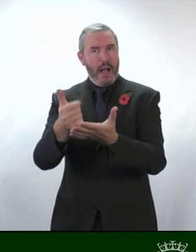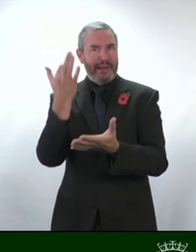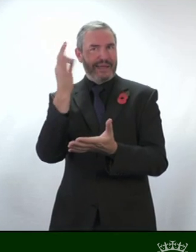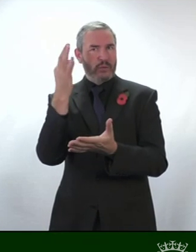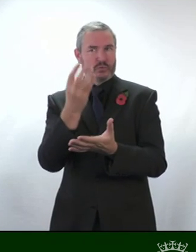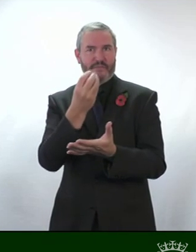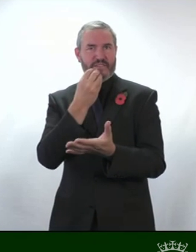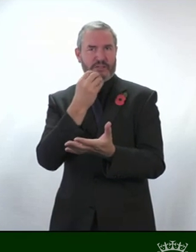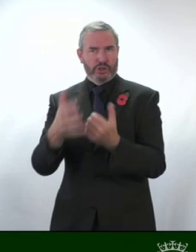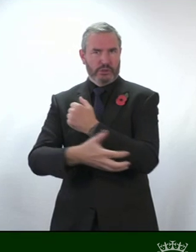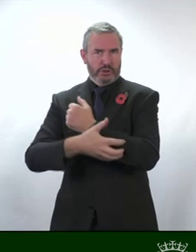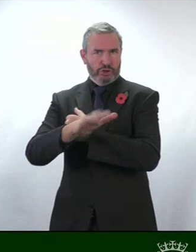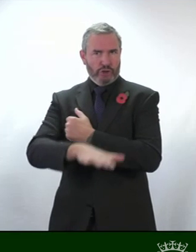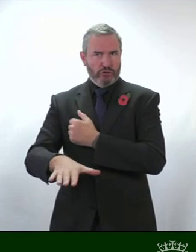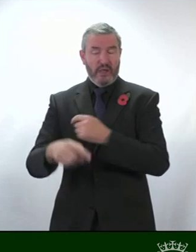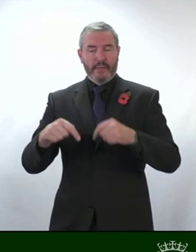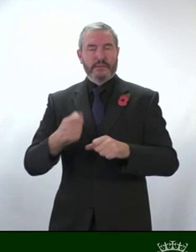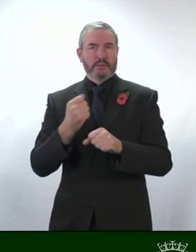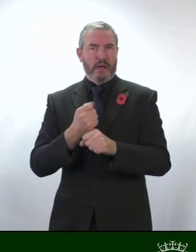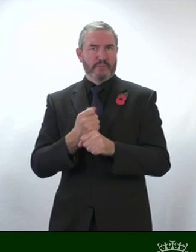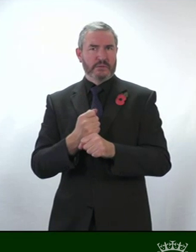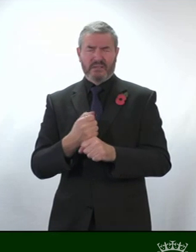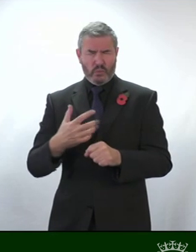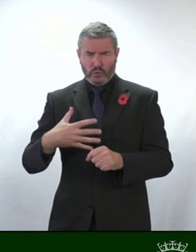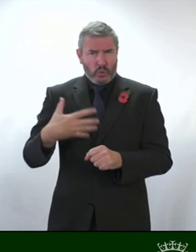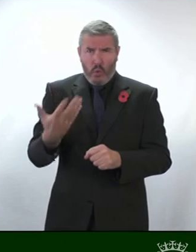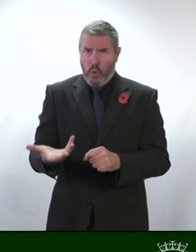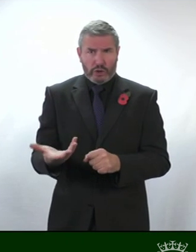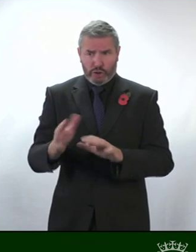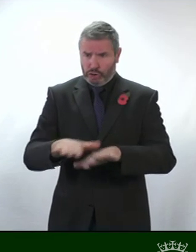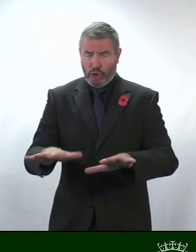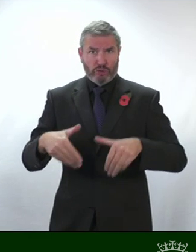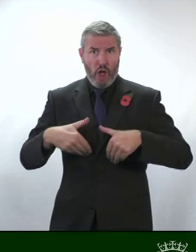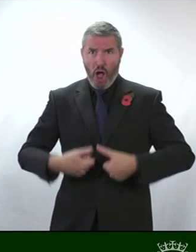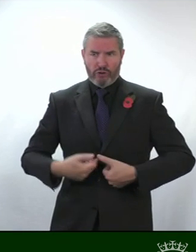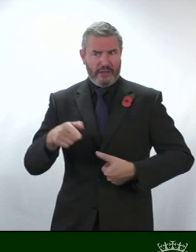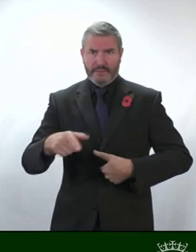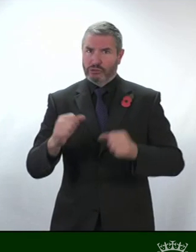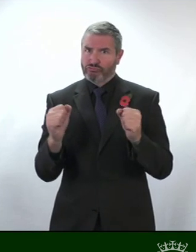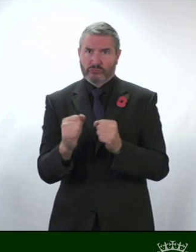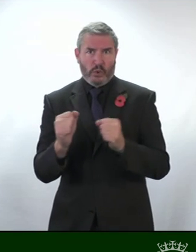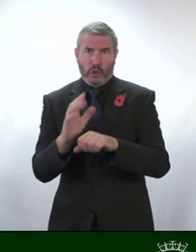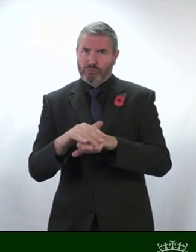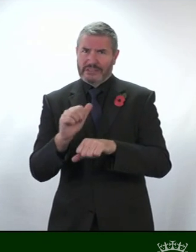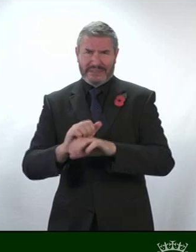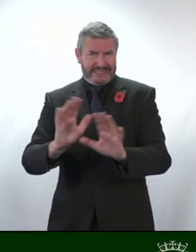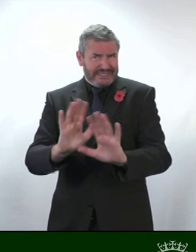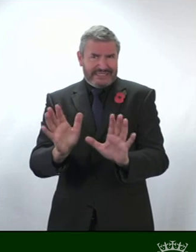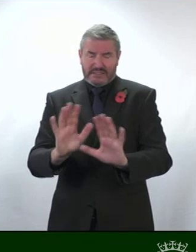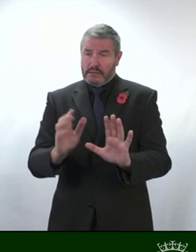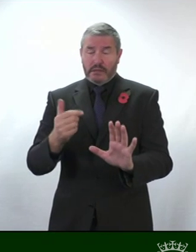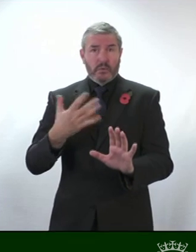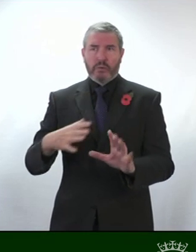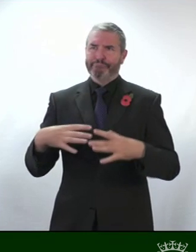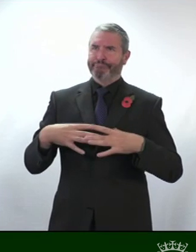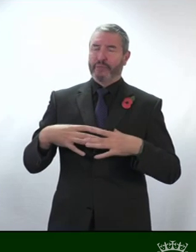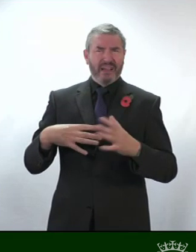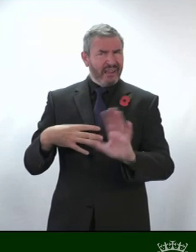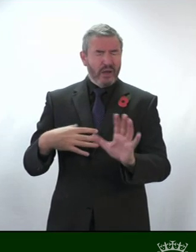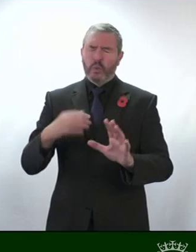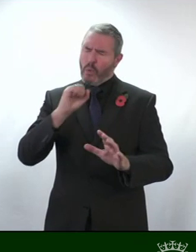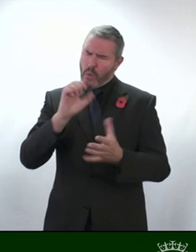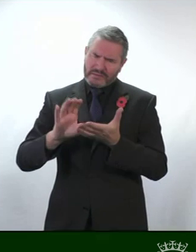This Government will ensure that no child goes hungry this Christmas— this winter—thanks to any inattention or inactivity by Government.